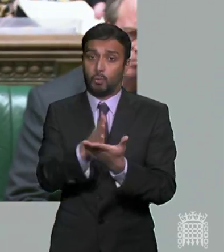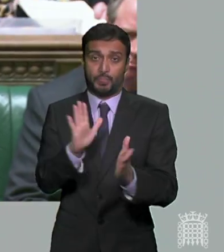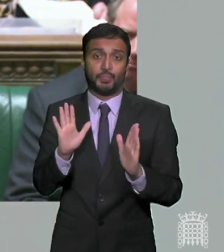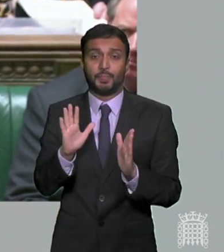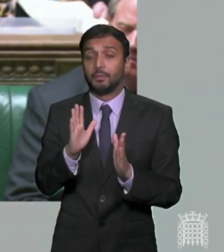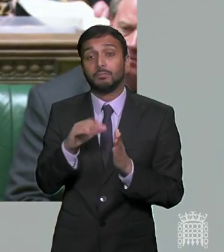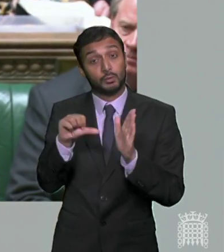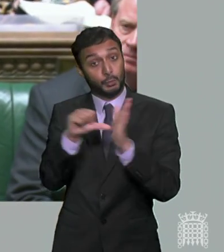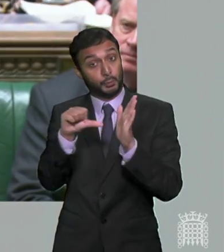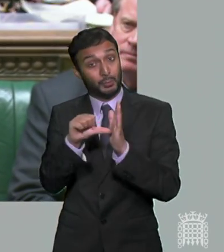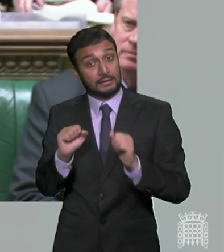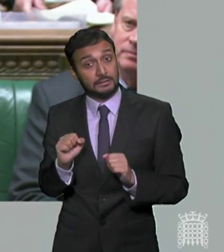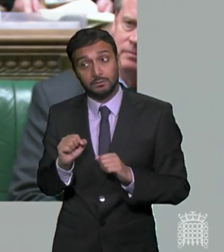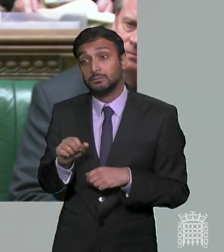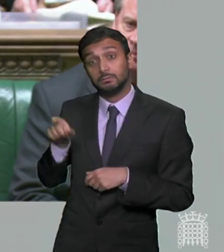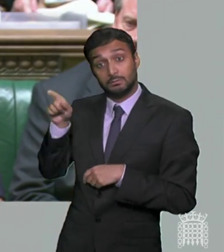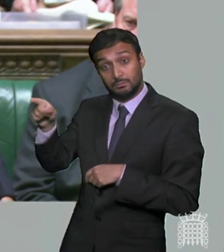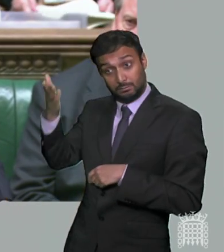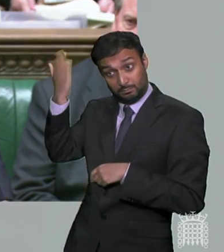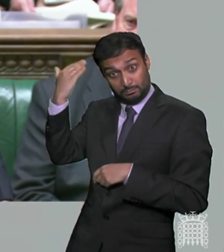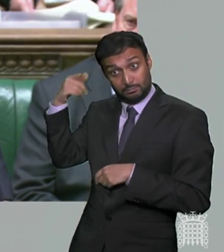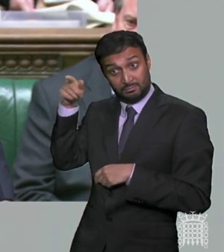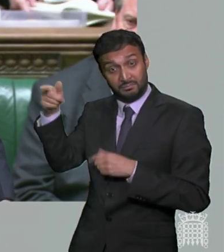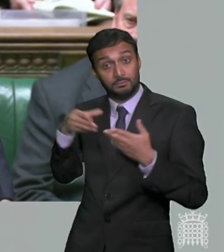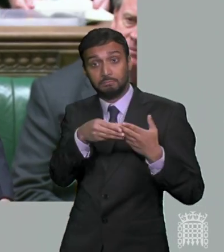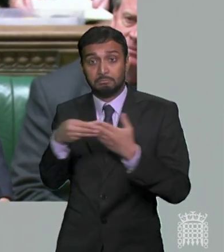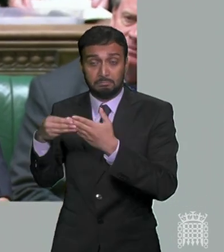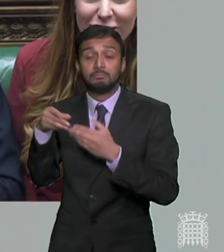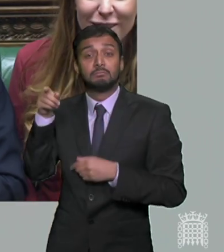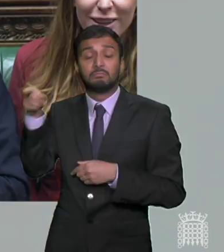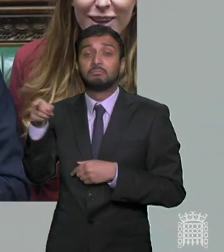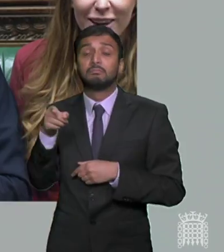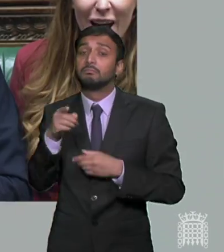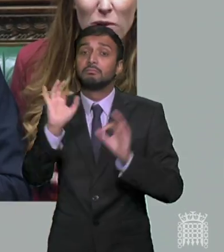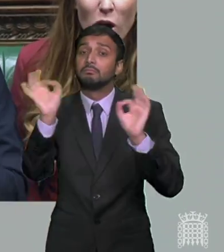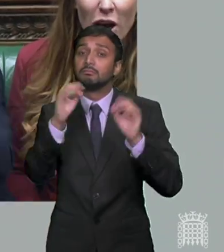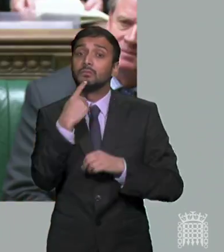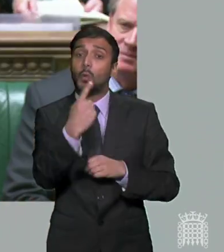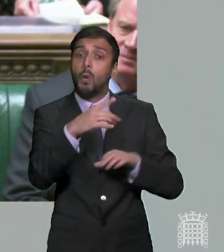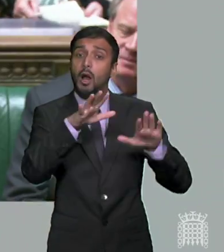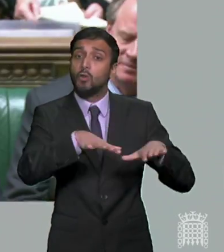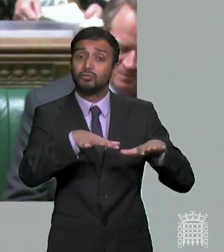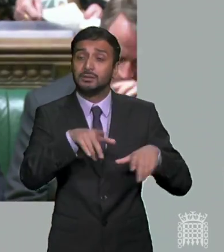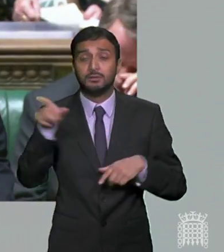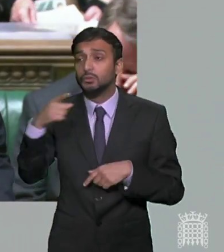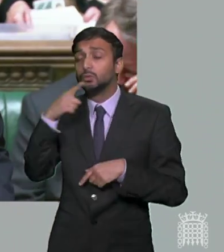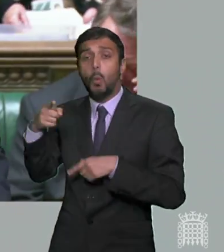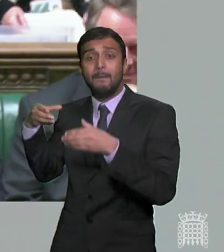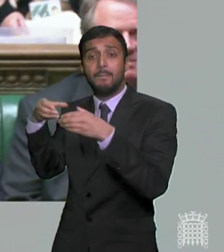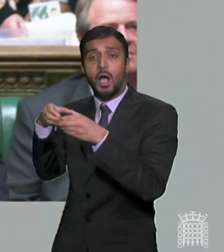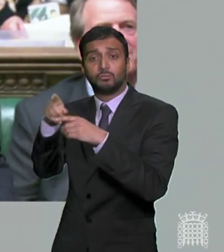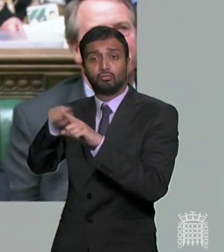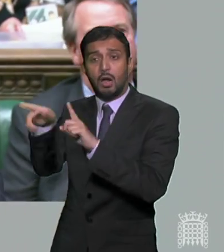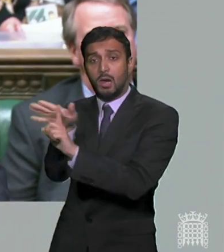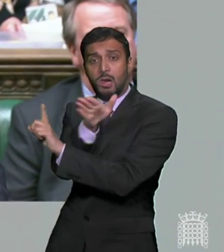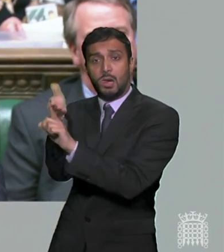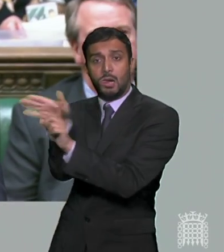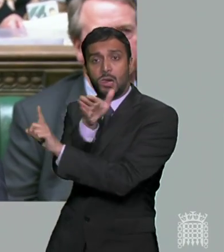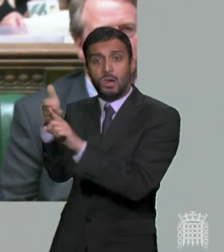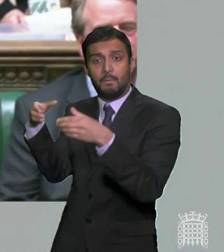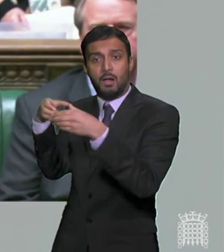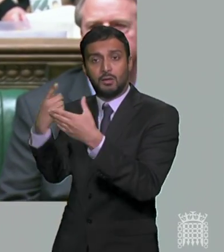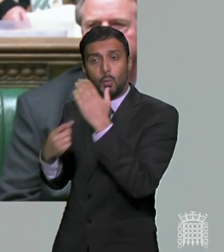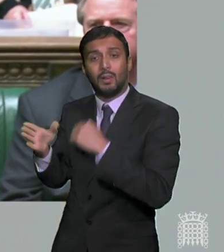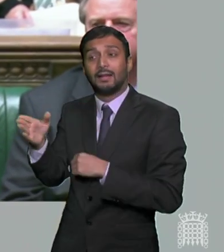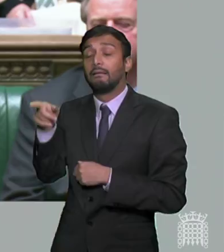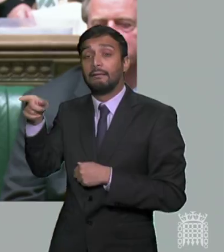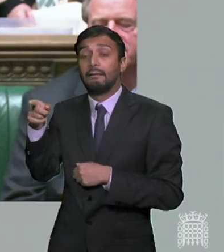When he ran for leader, he told his party what it wanted to hear, and even now, he says one thing and does the other.